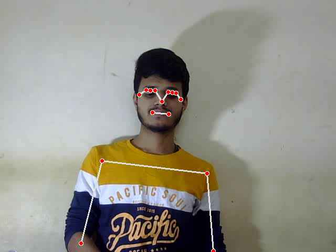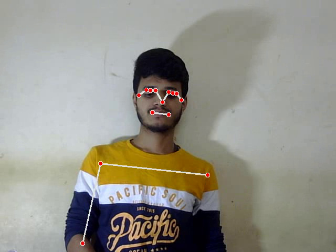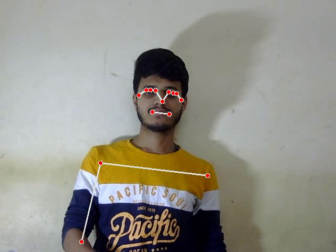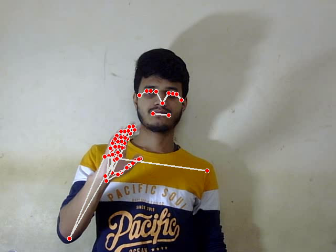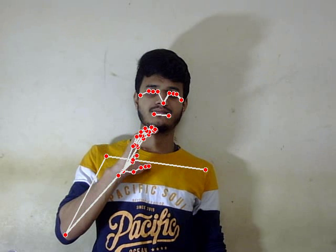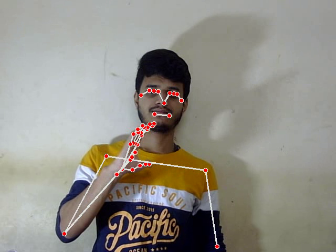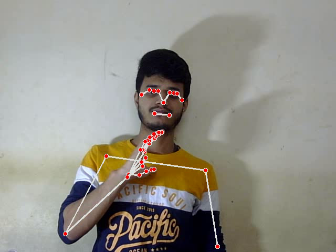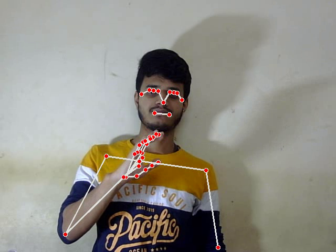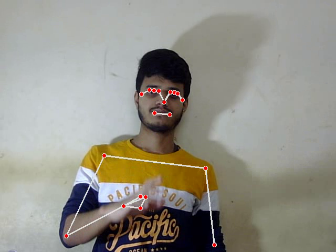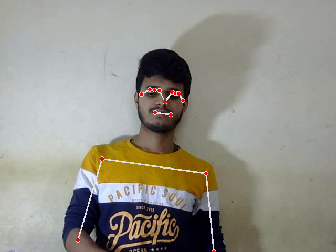fine